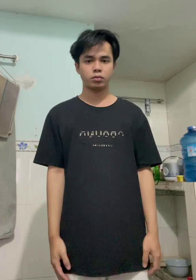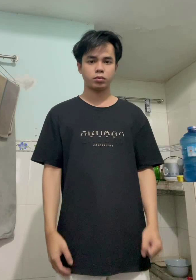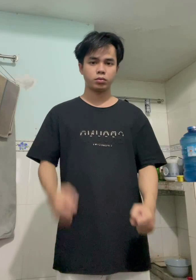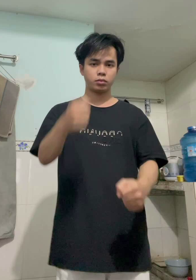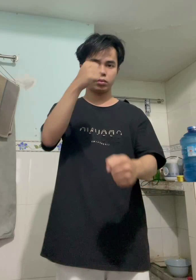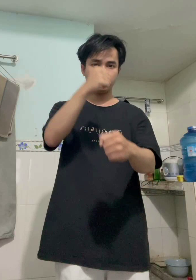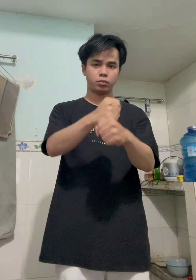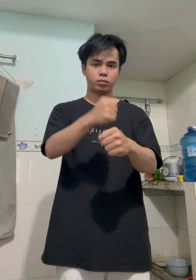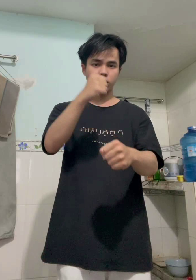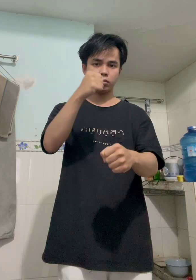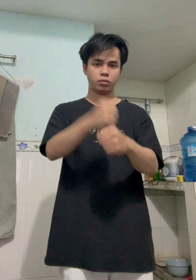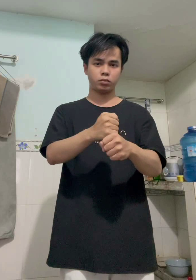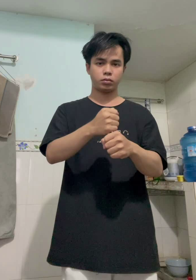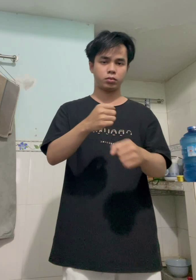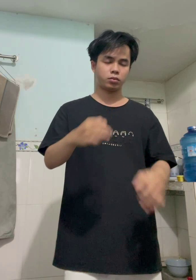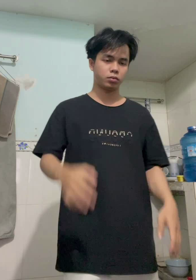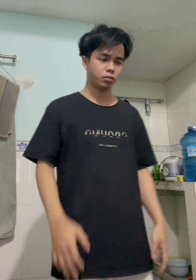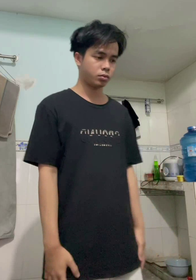cong viec